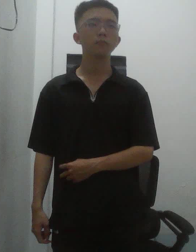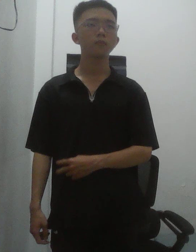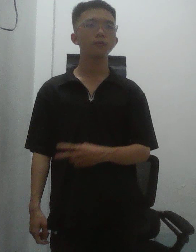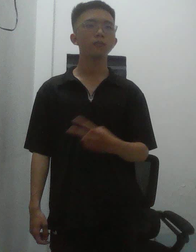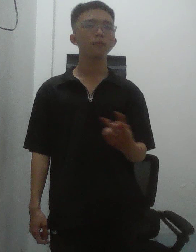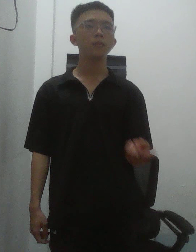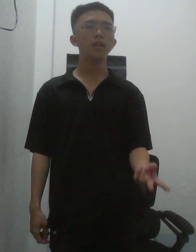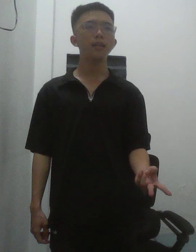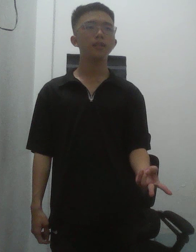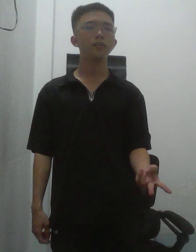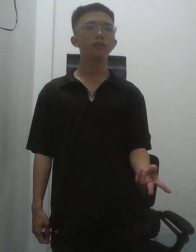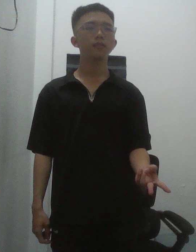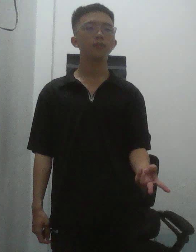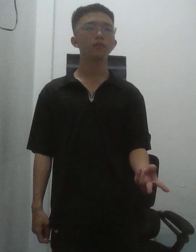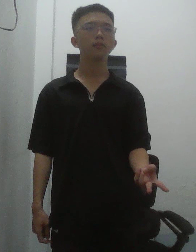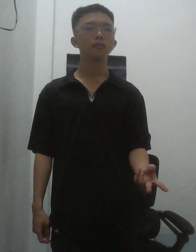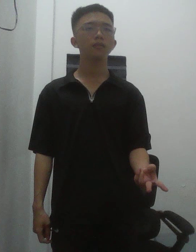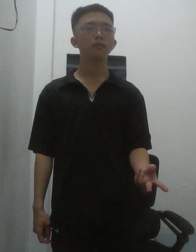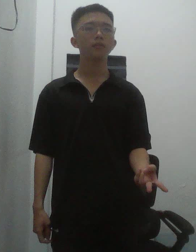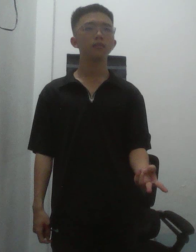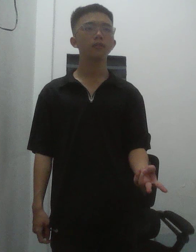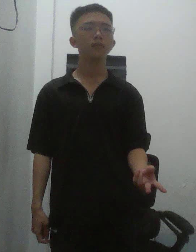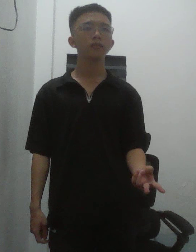it